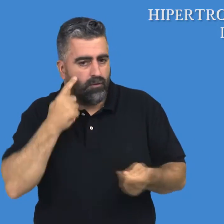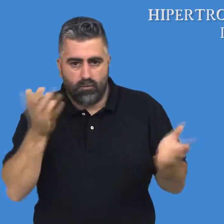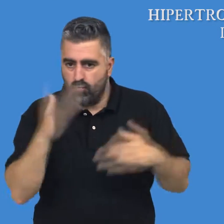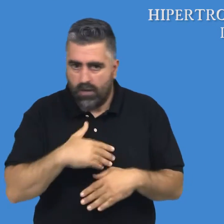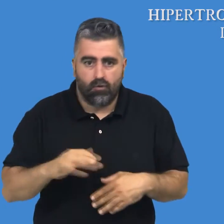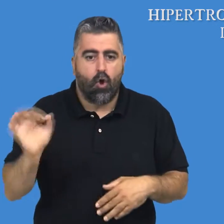haber no